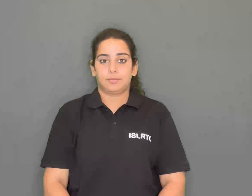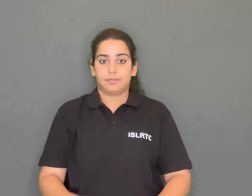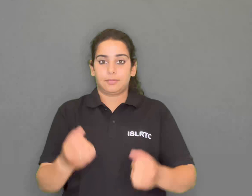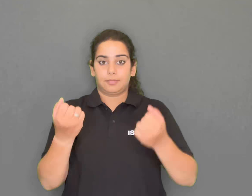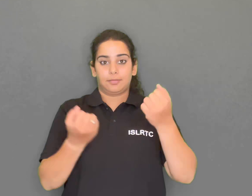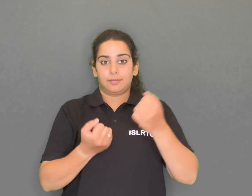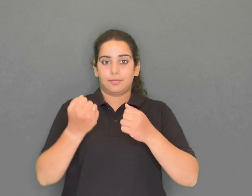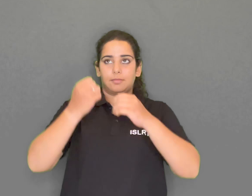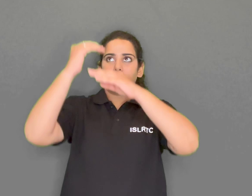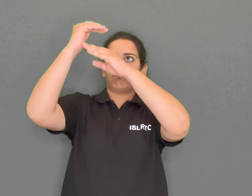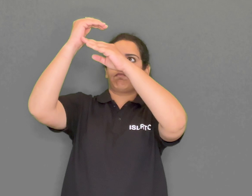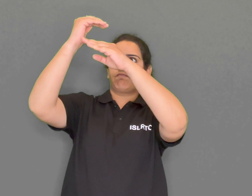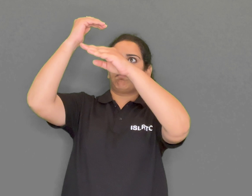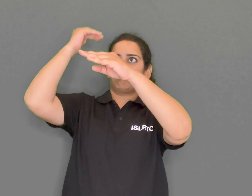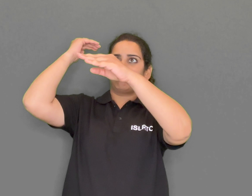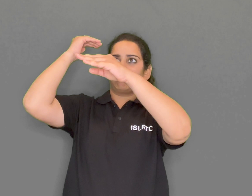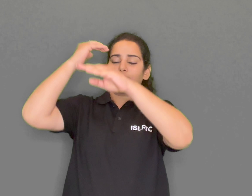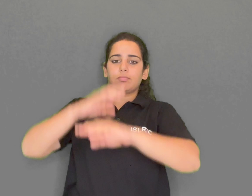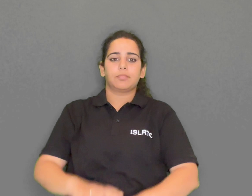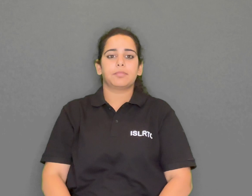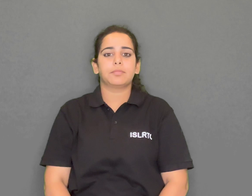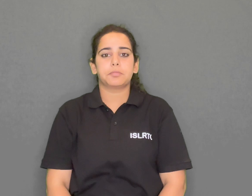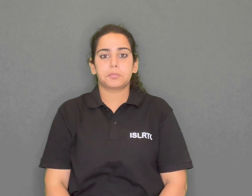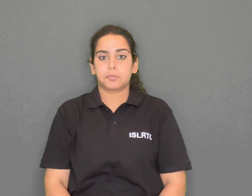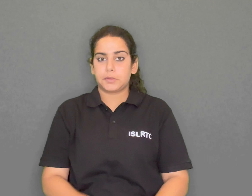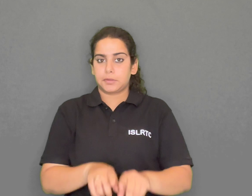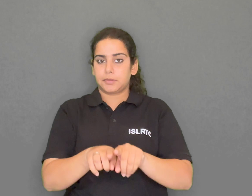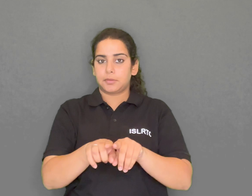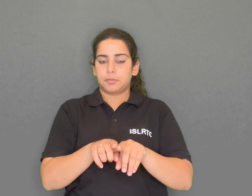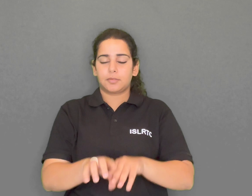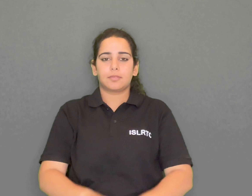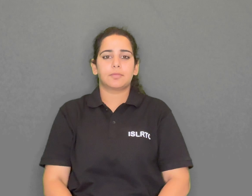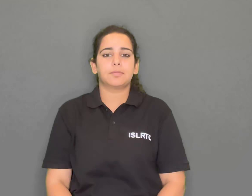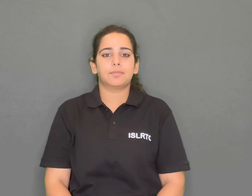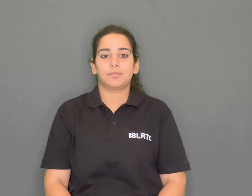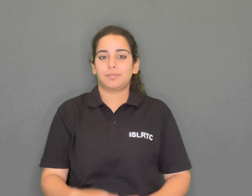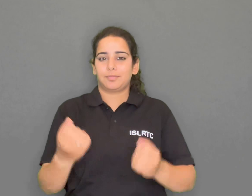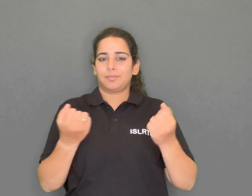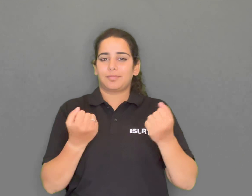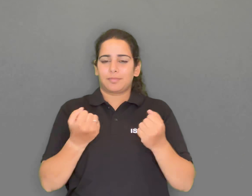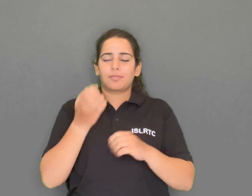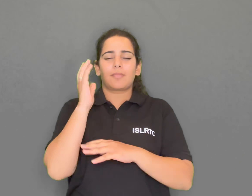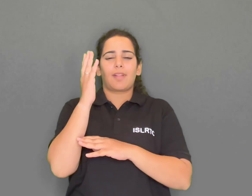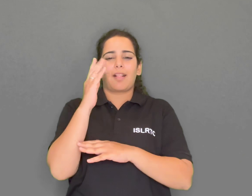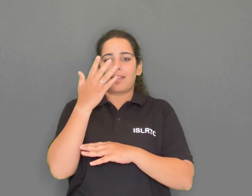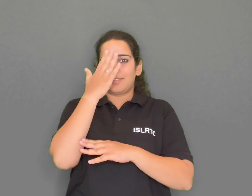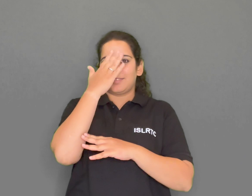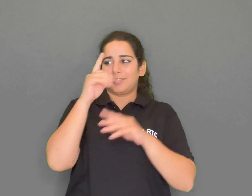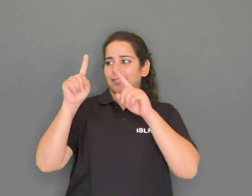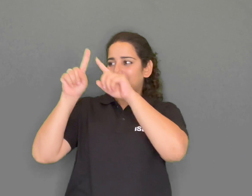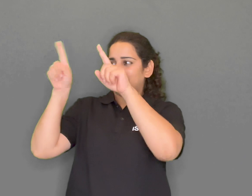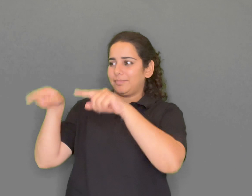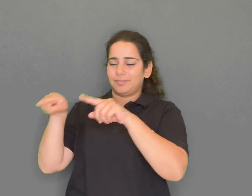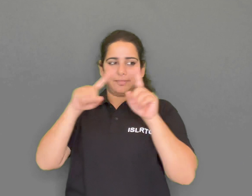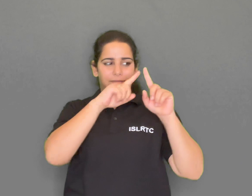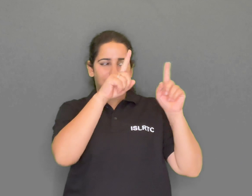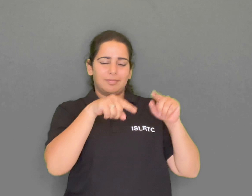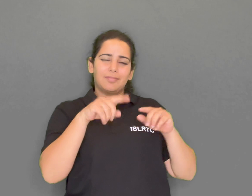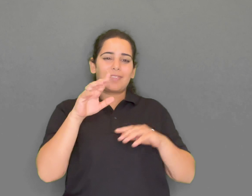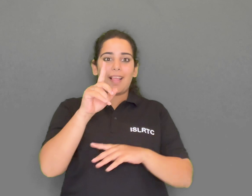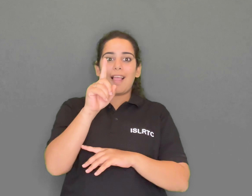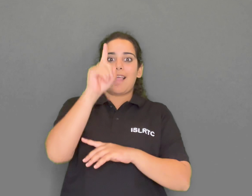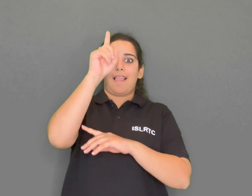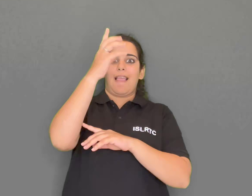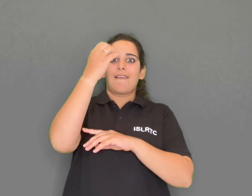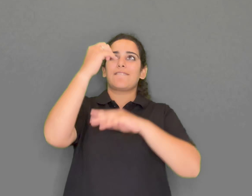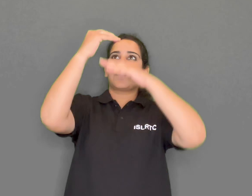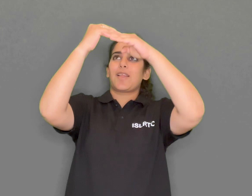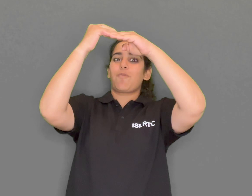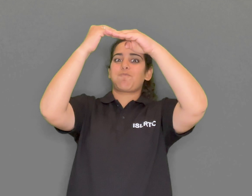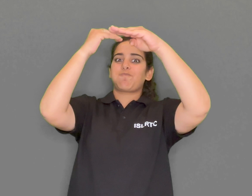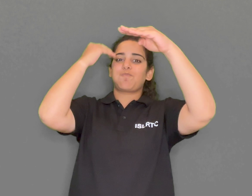Sunroof A panel on the roof of a car that can be opened for extra ventilation